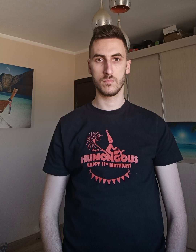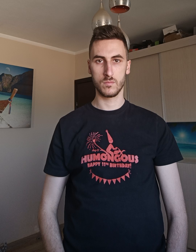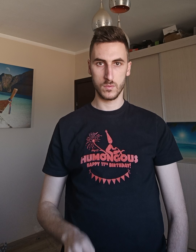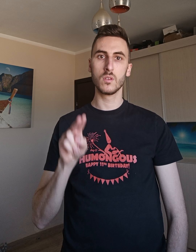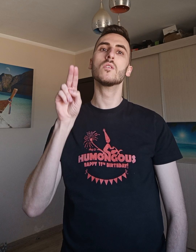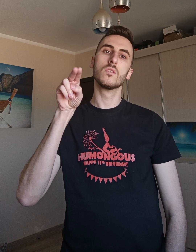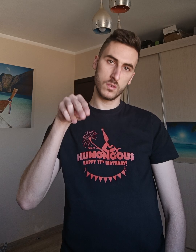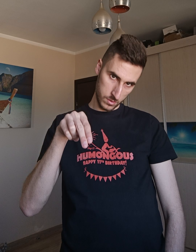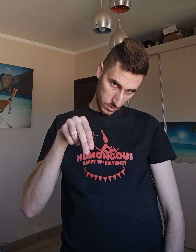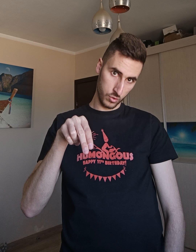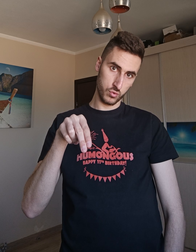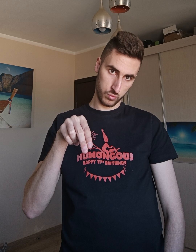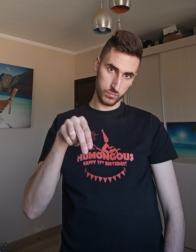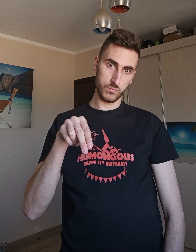יש